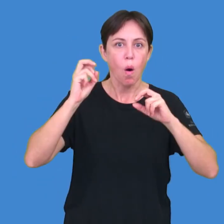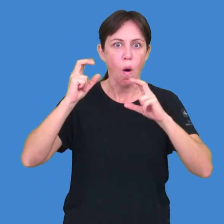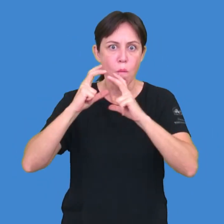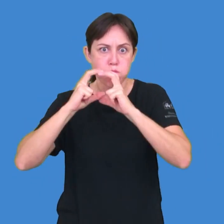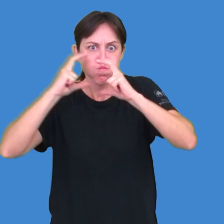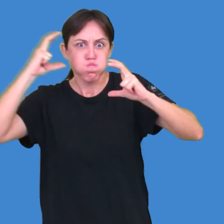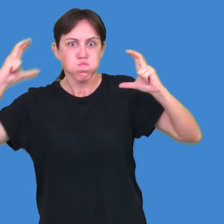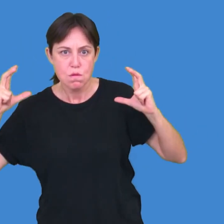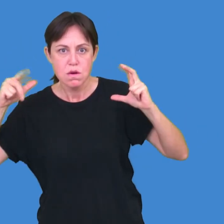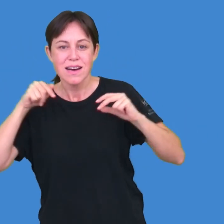gordo